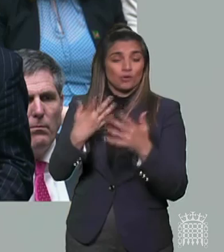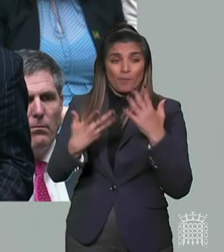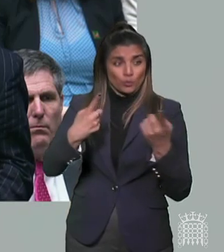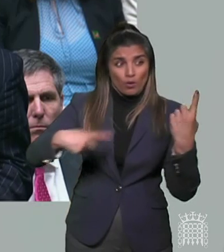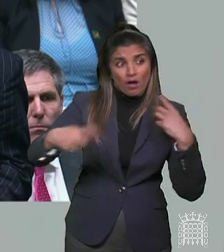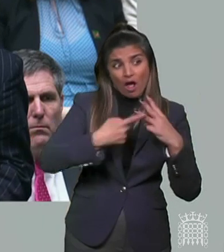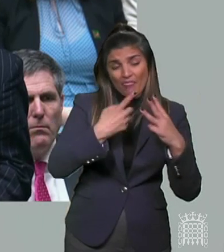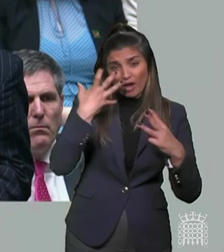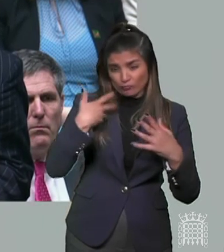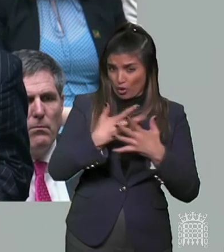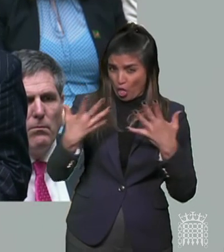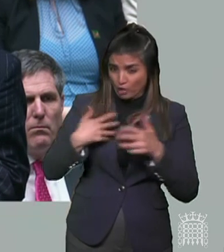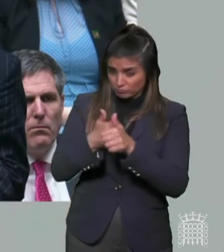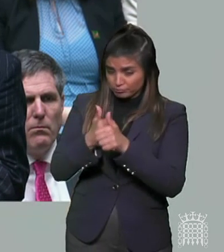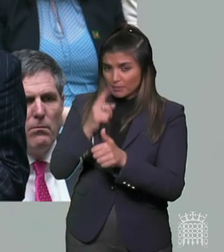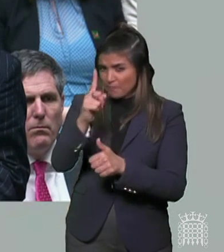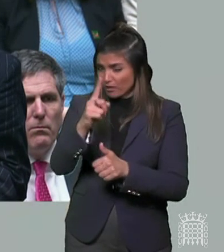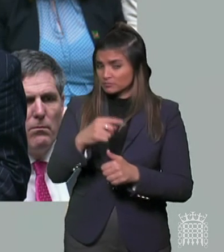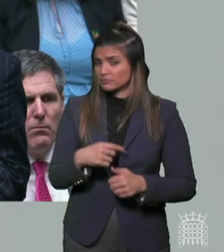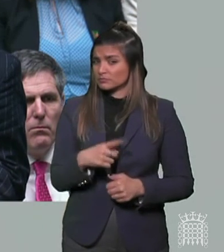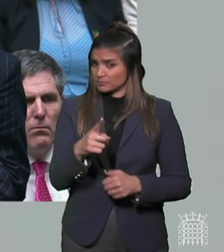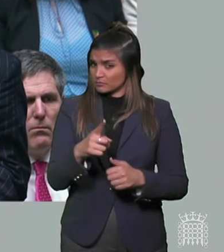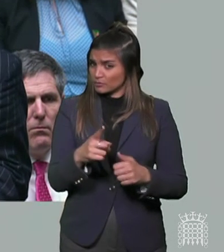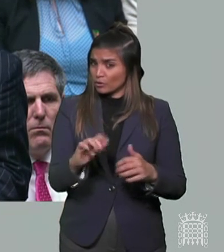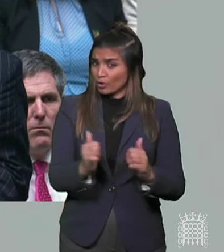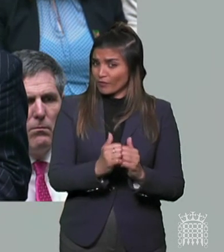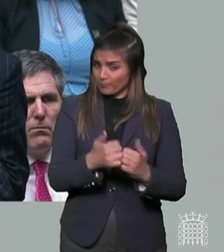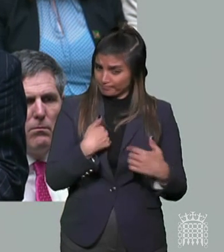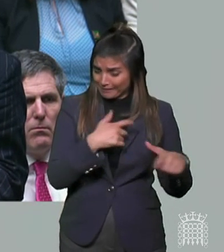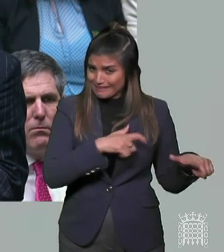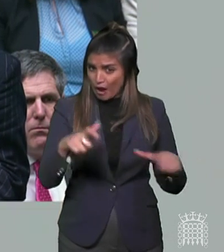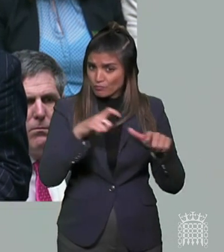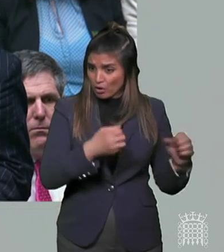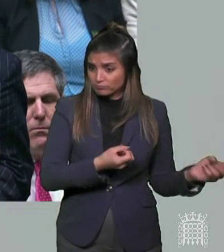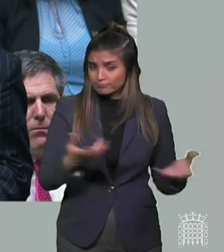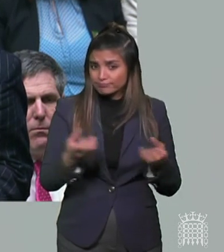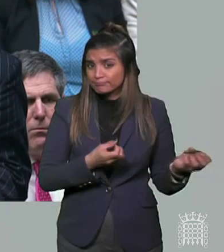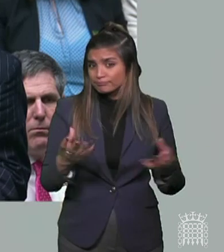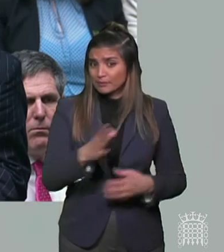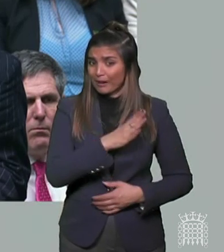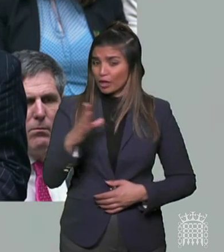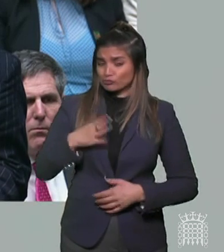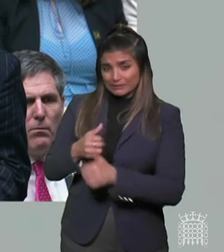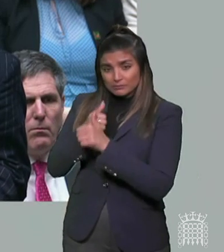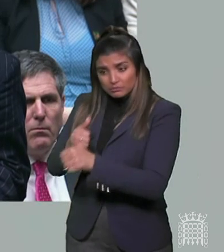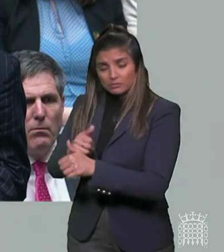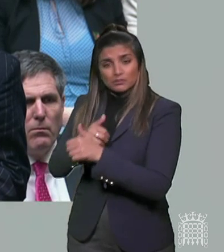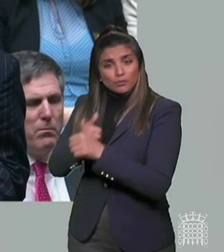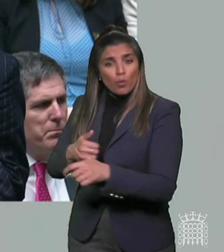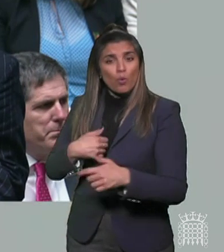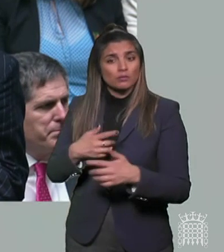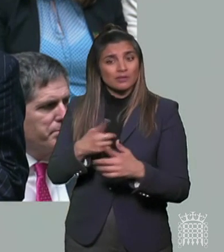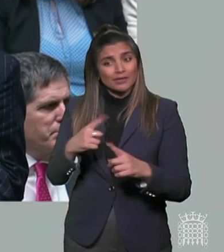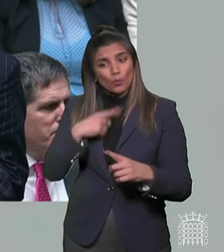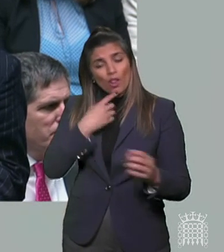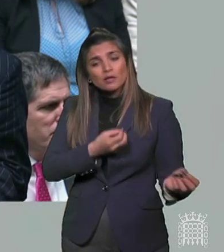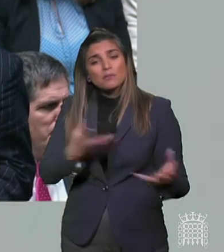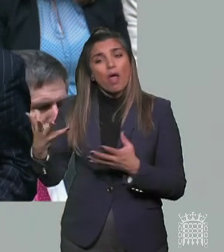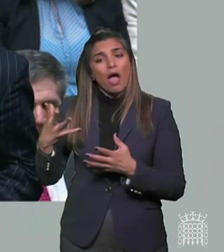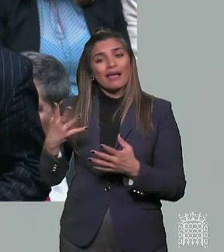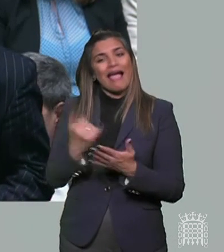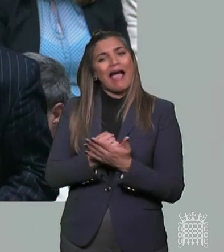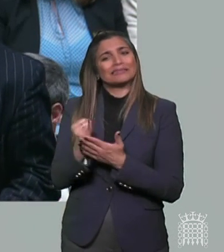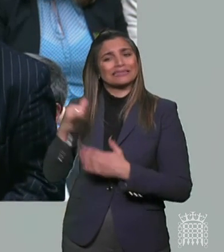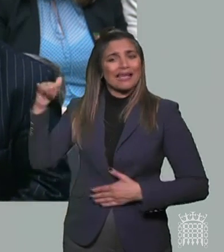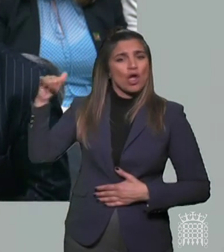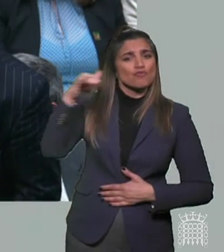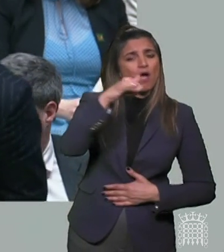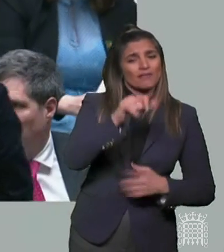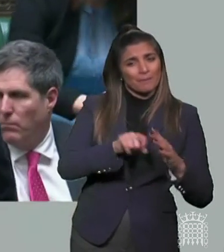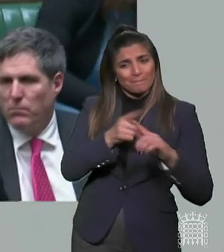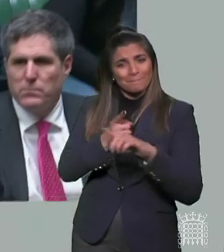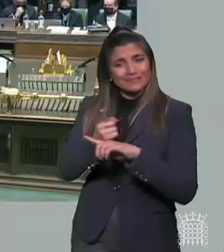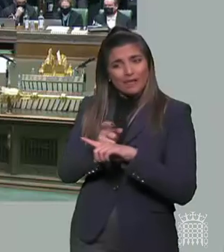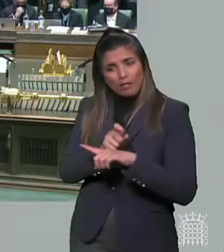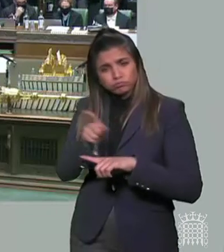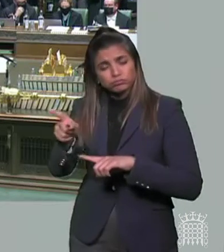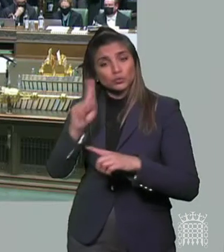But can my right honourable Friend confirm that we will continue to deliver further military aid and support, and that we will supply the Starstreak anti-aircraft missiles necessary to destroy Russian jets?